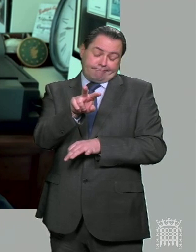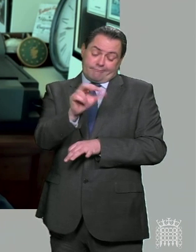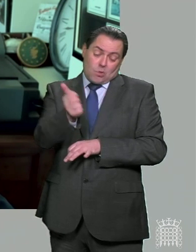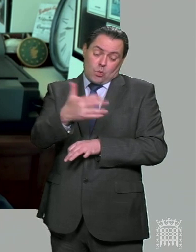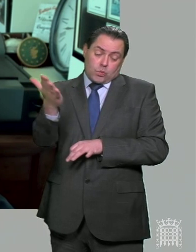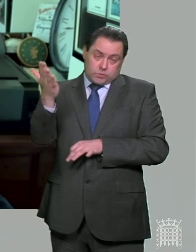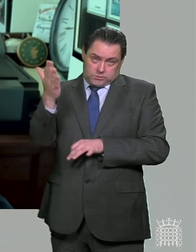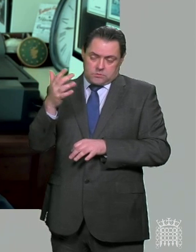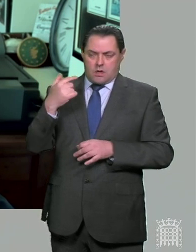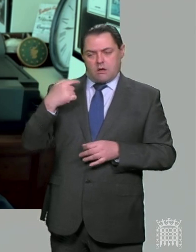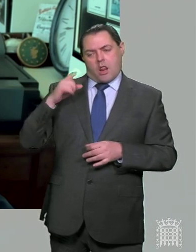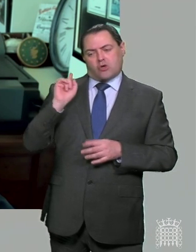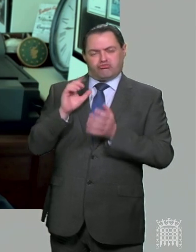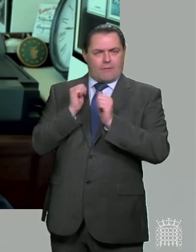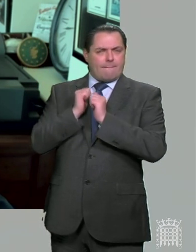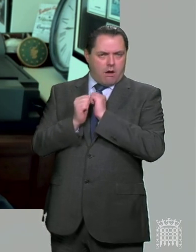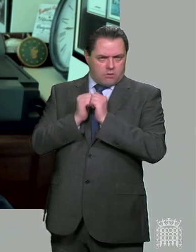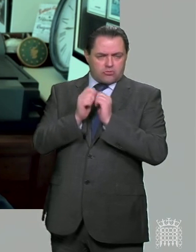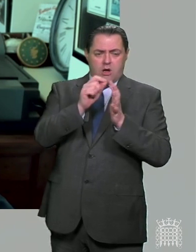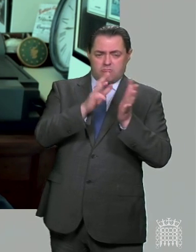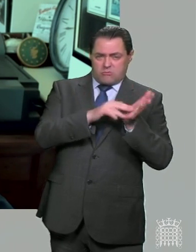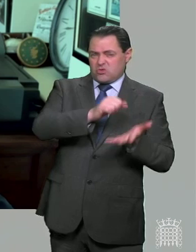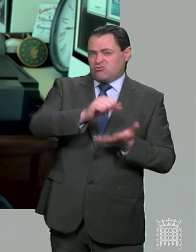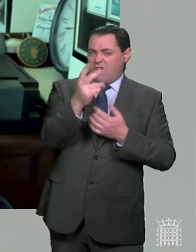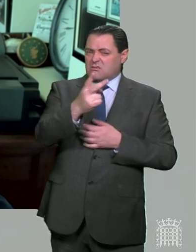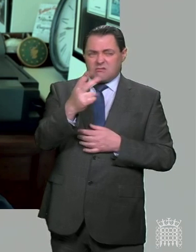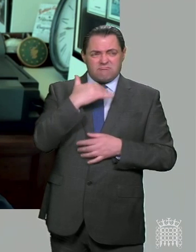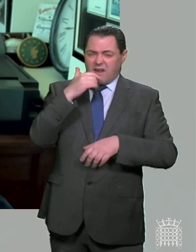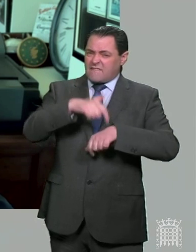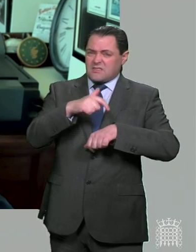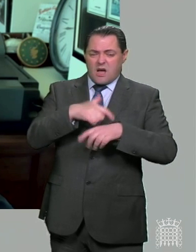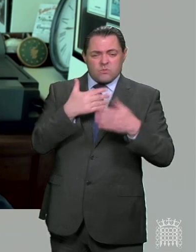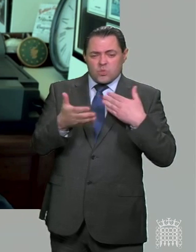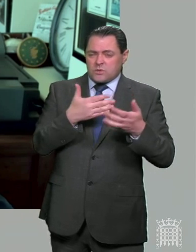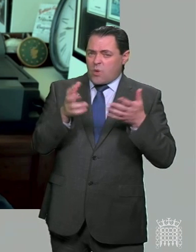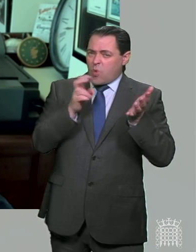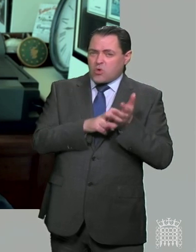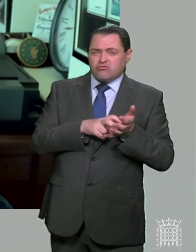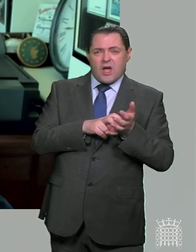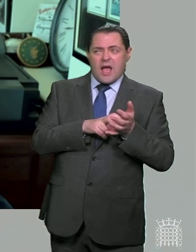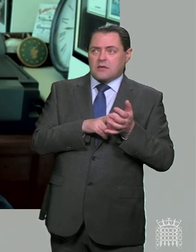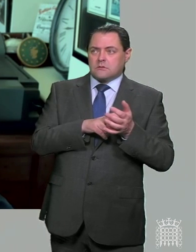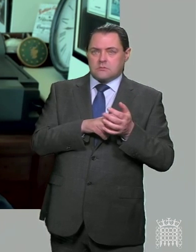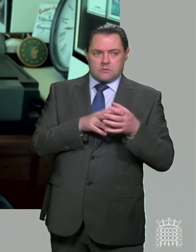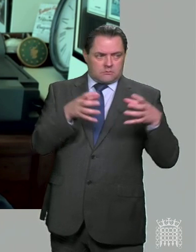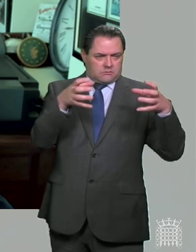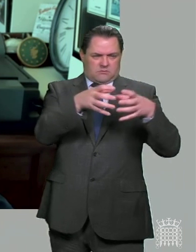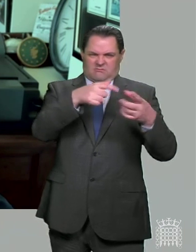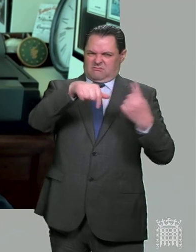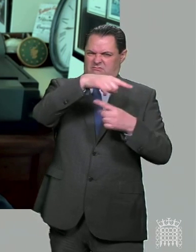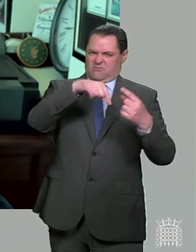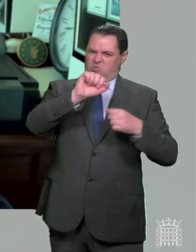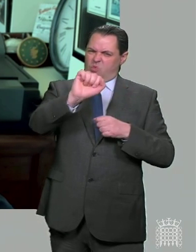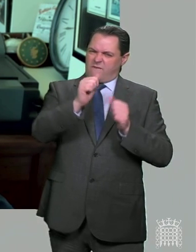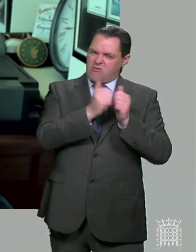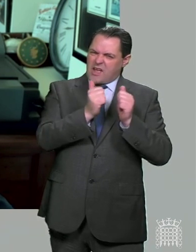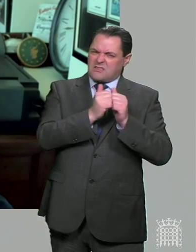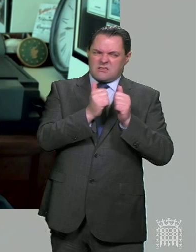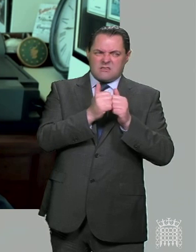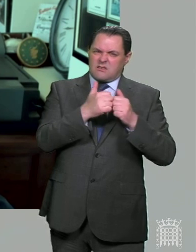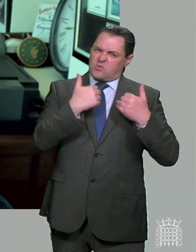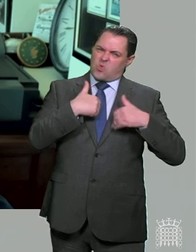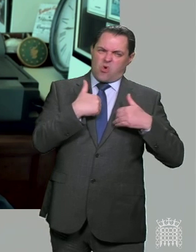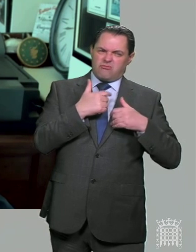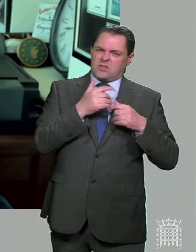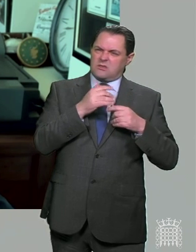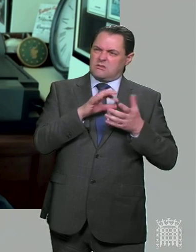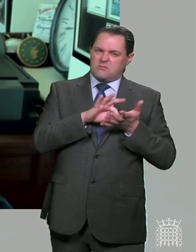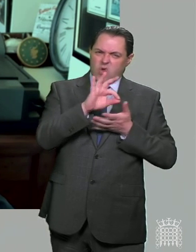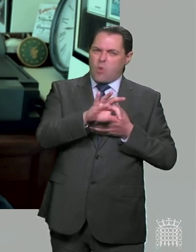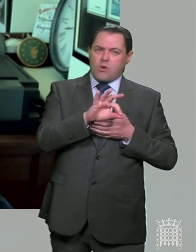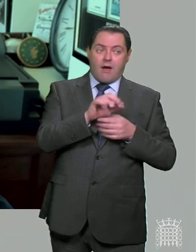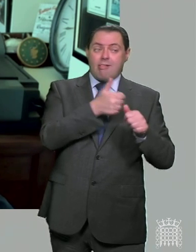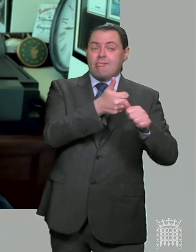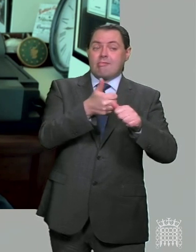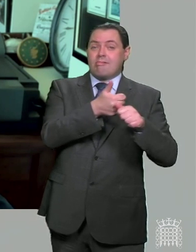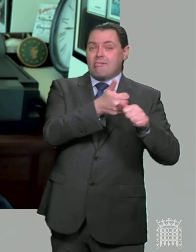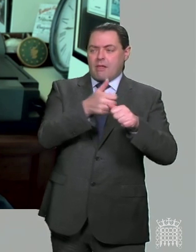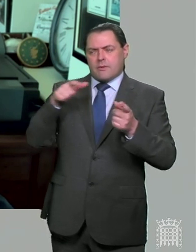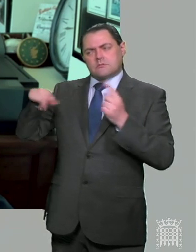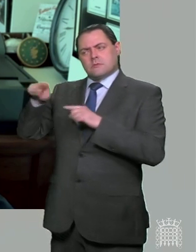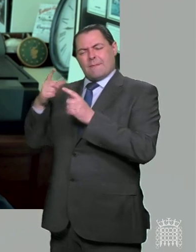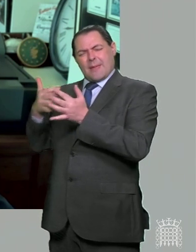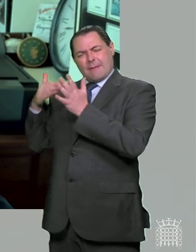Last March the Prime Minister and the Chancellor had all the time in the world to fix contracts for a cosy club of friends and Tory donors, but did not have any time to support the millions of self-employed.